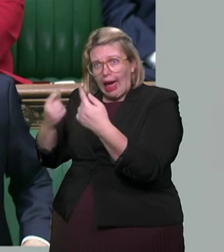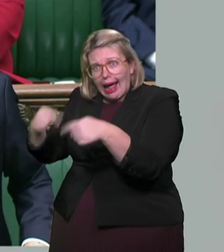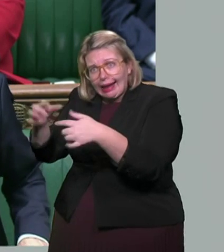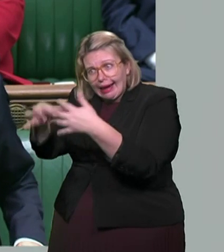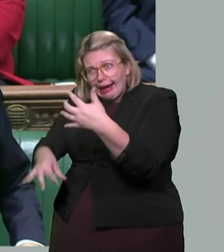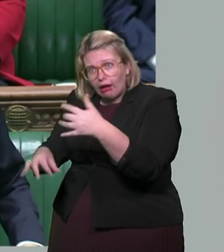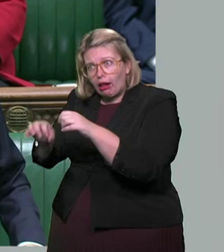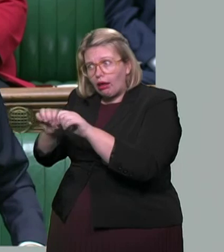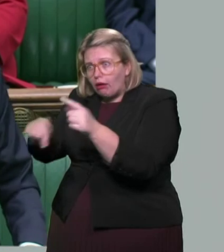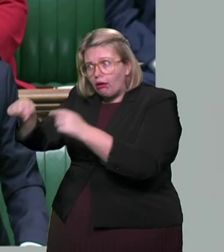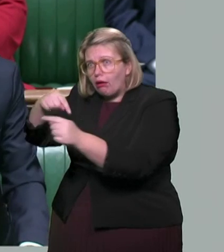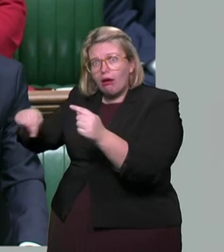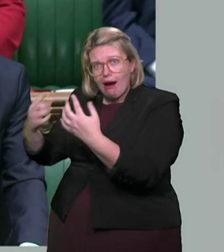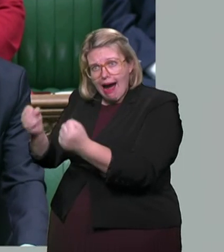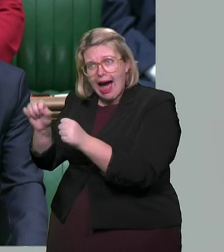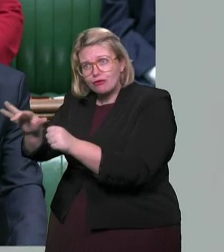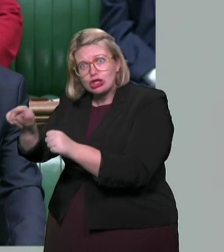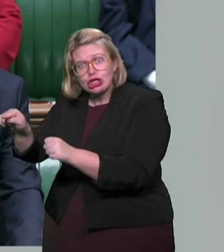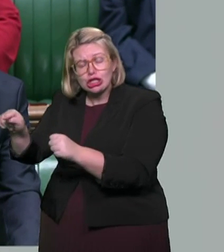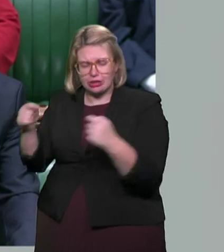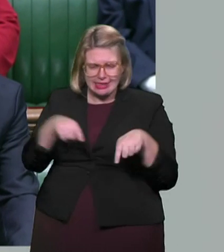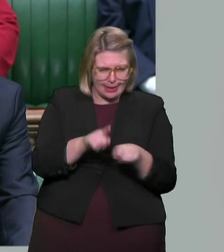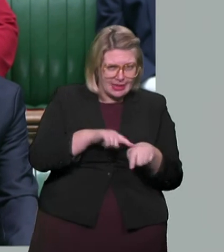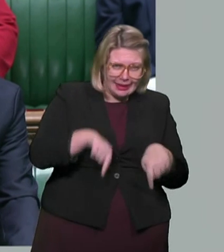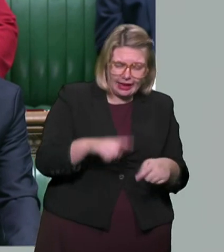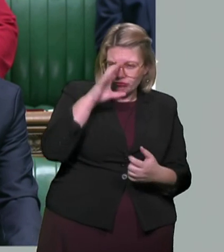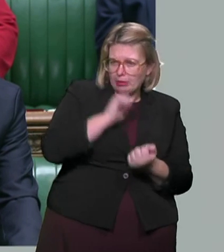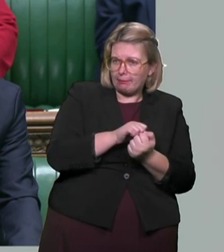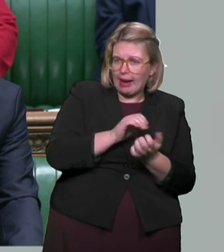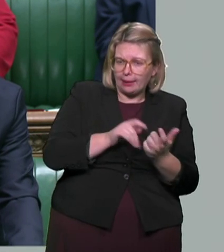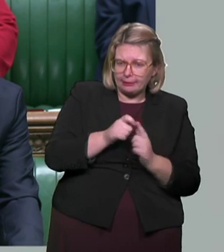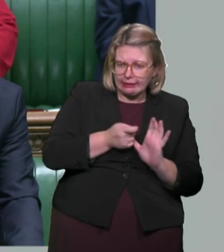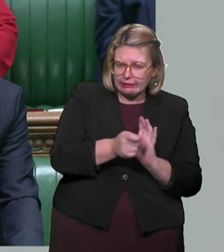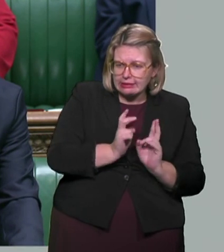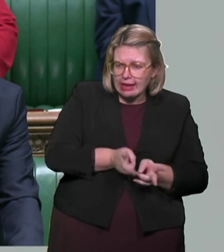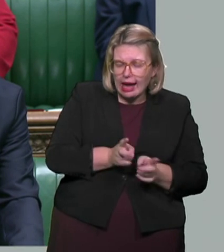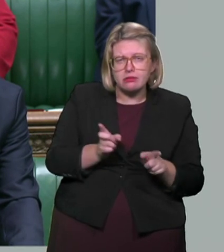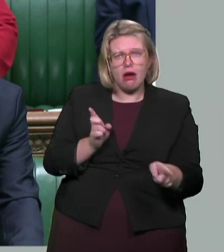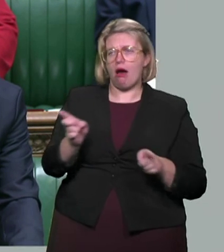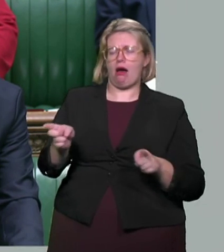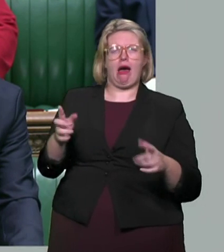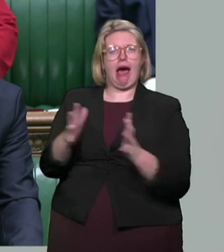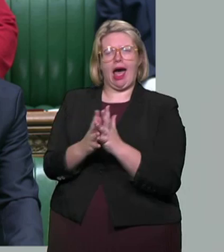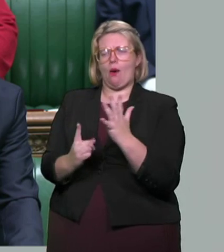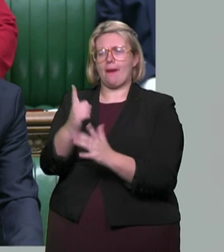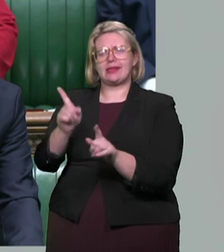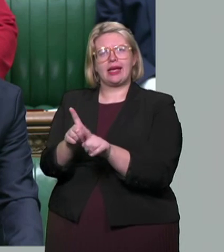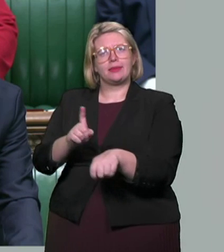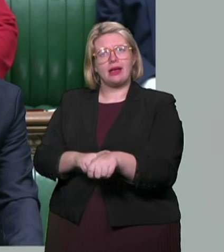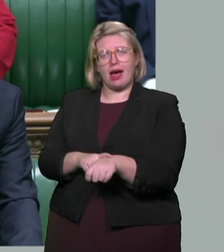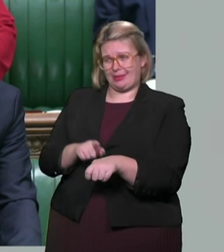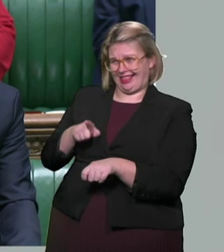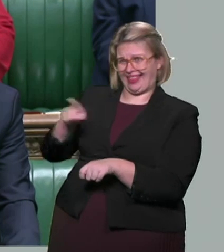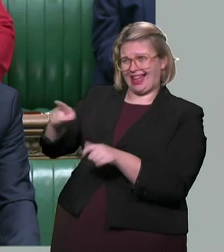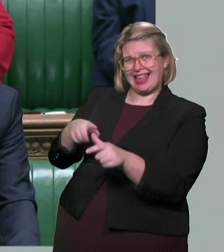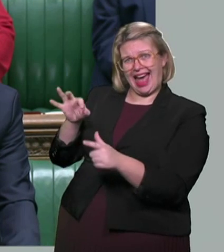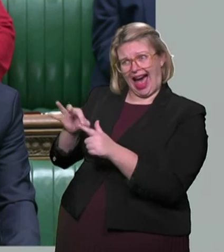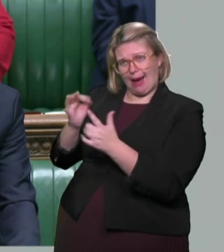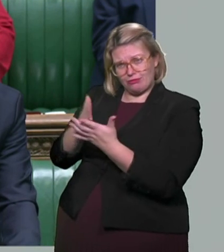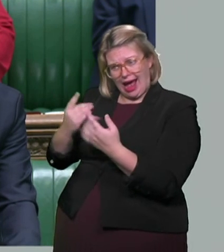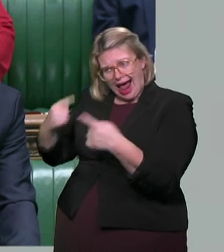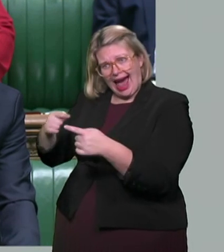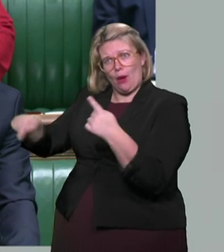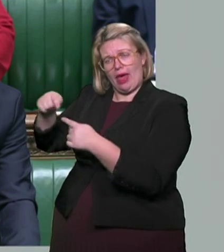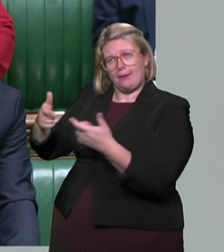Hope not Hate and the Board of Deputies have said that Telegram “has facilitated and nurtured a subculture that cheerleads for…terrorists”.